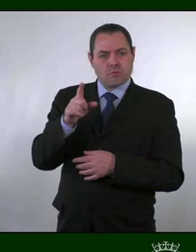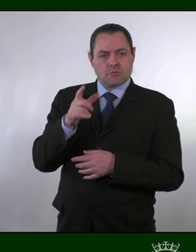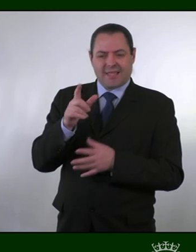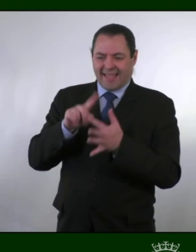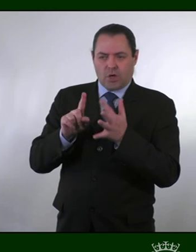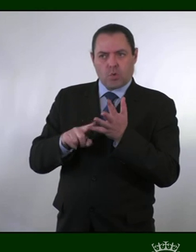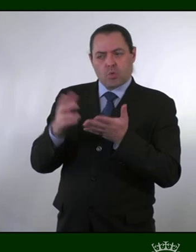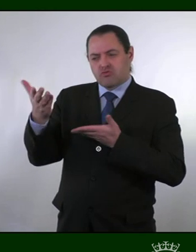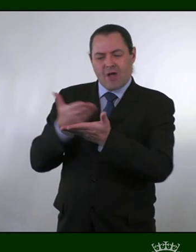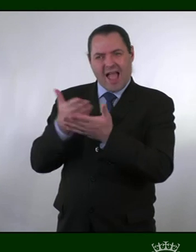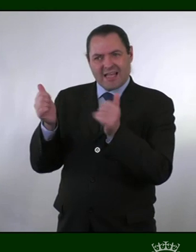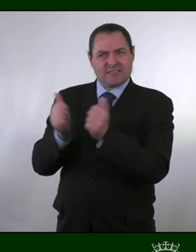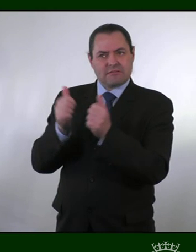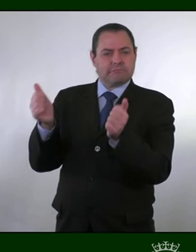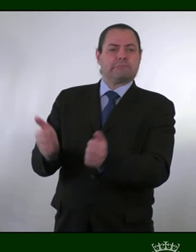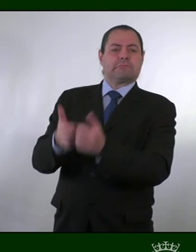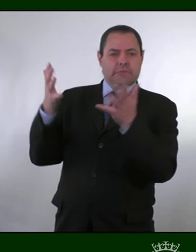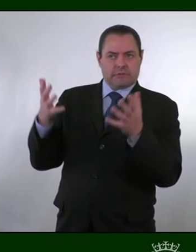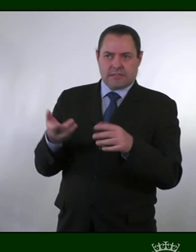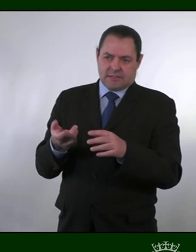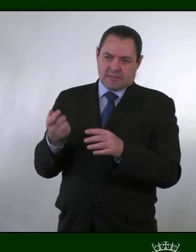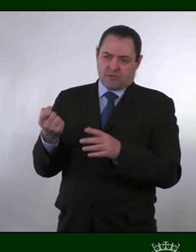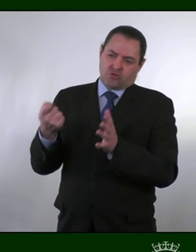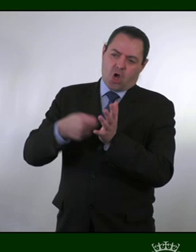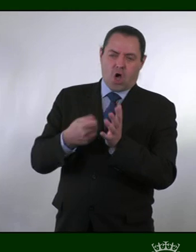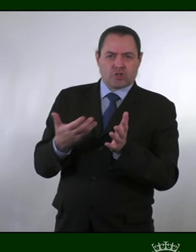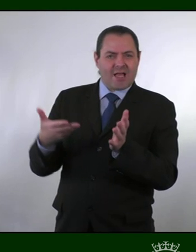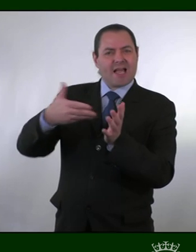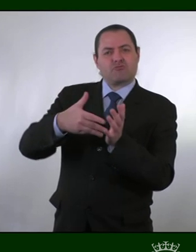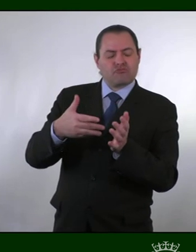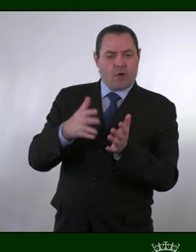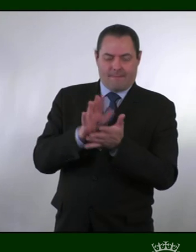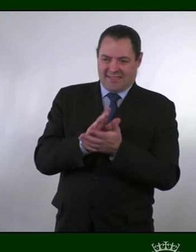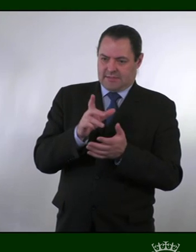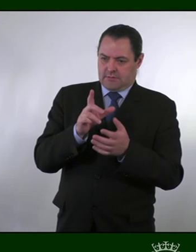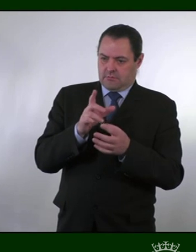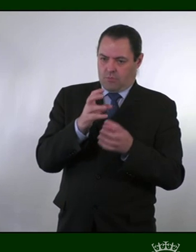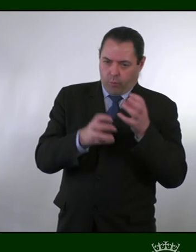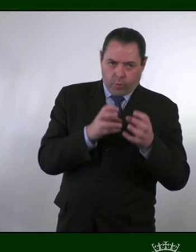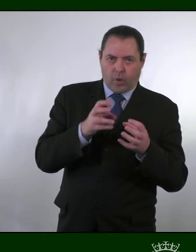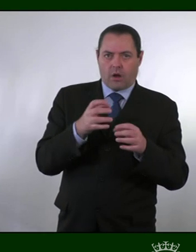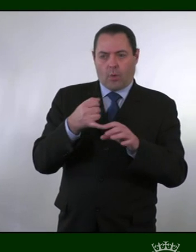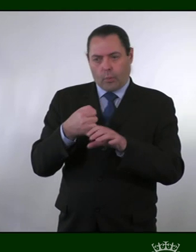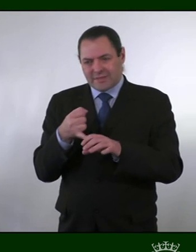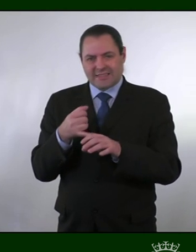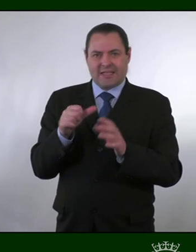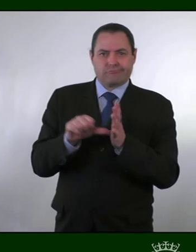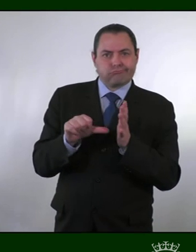Those tariffs are now doing serious harm to such iconic Scottish products, costing us jobs in the Scottish borders.